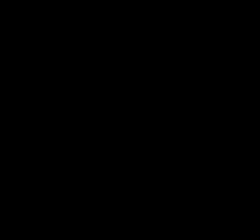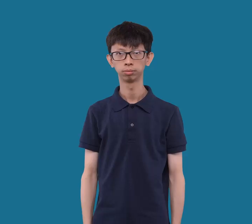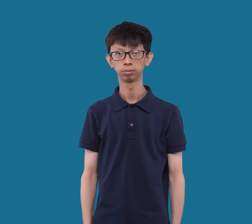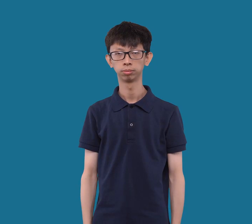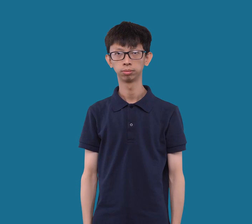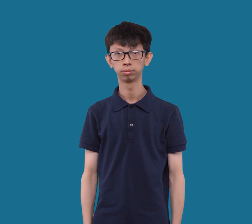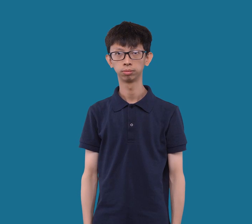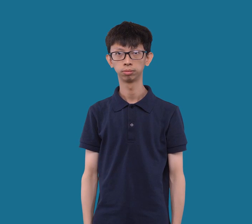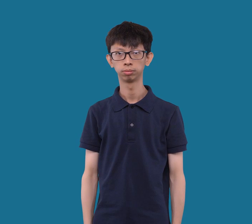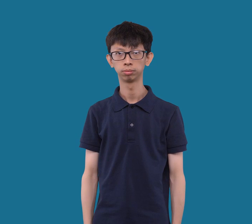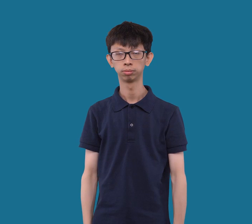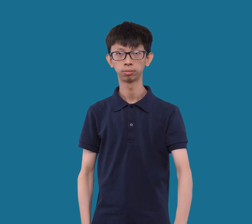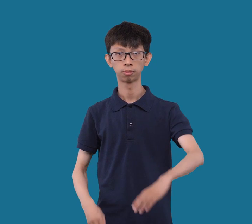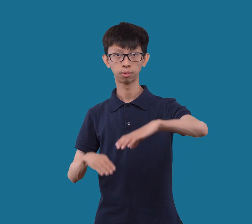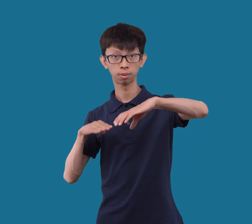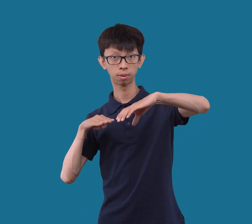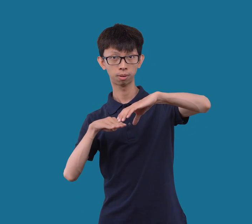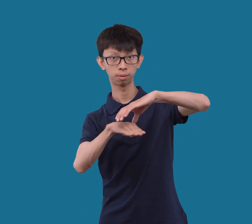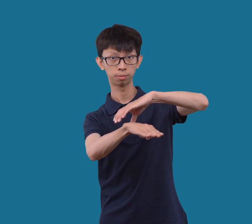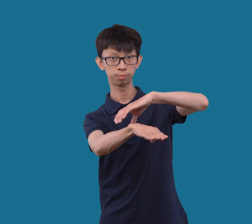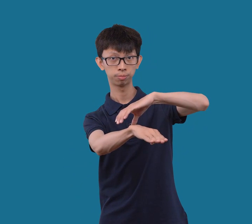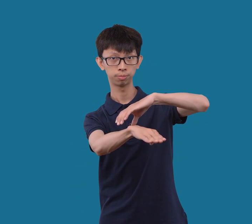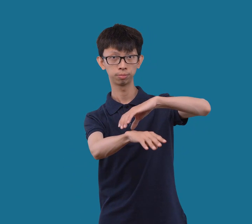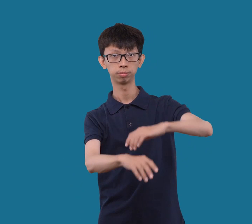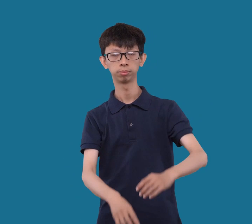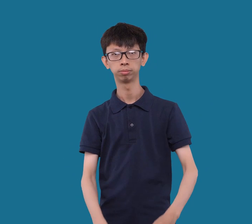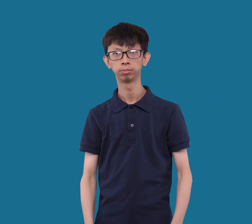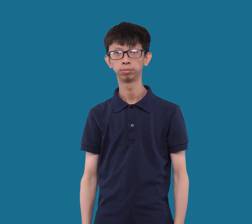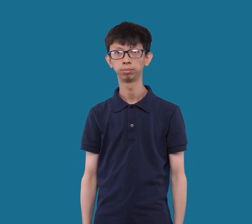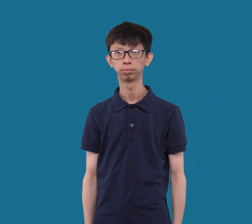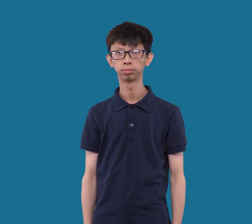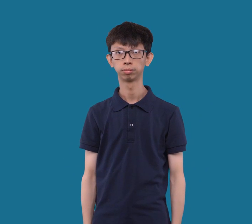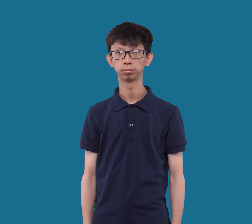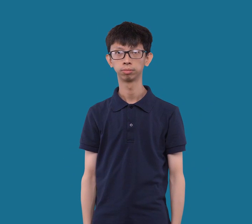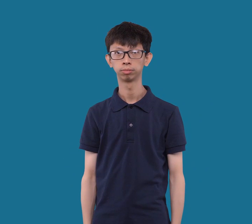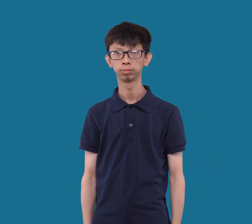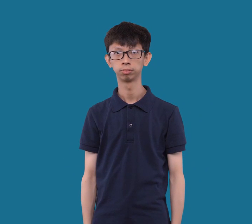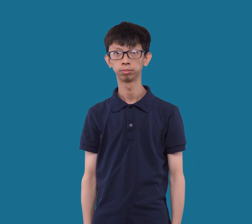đường hầm